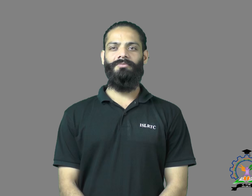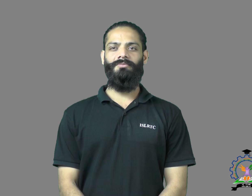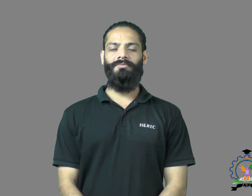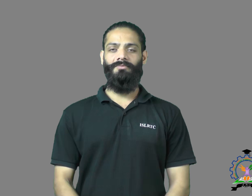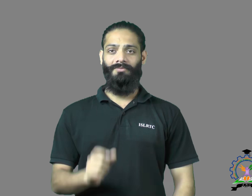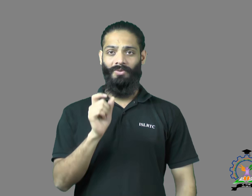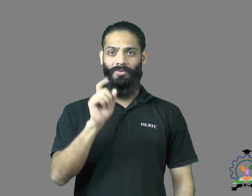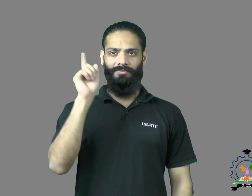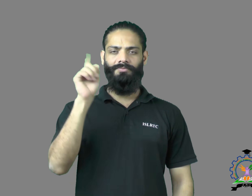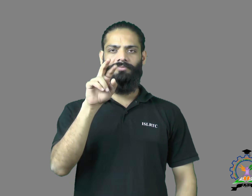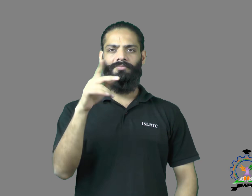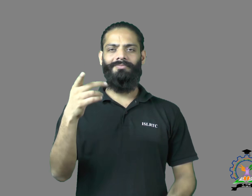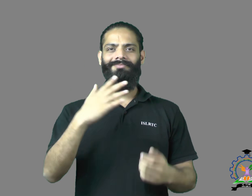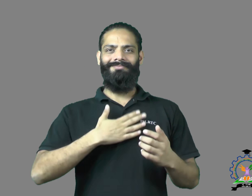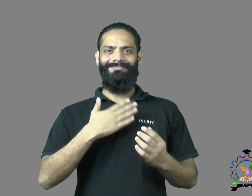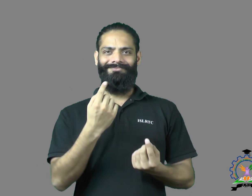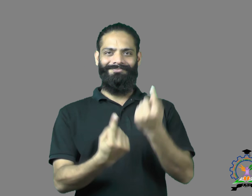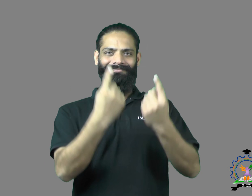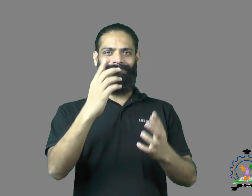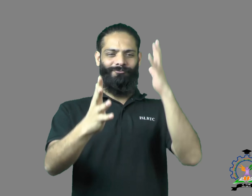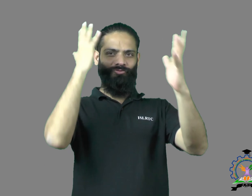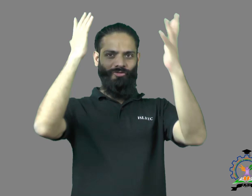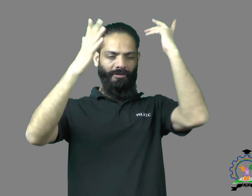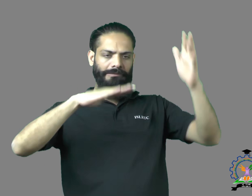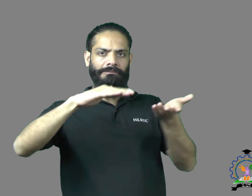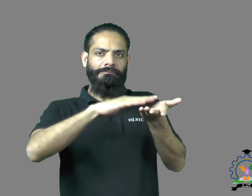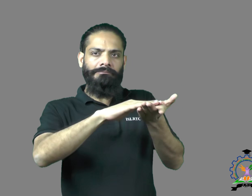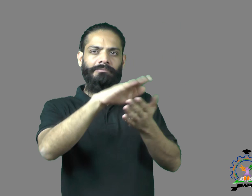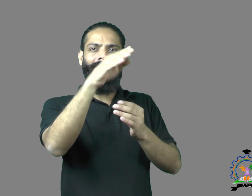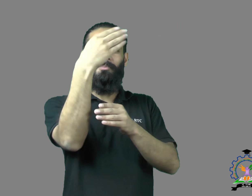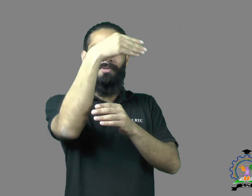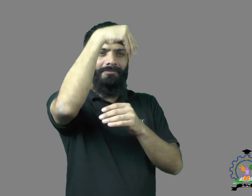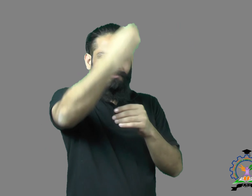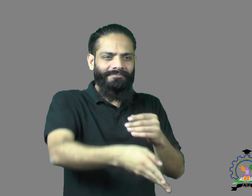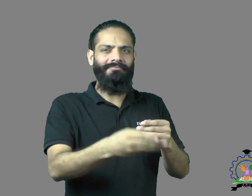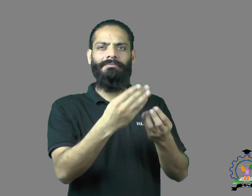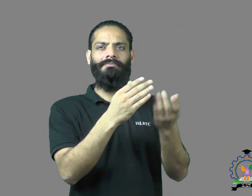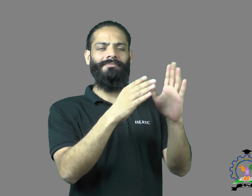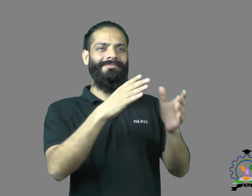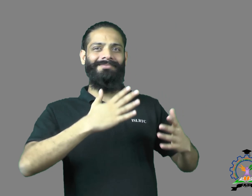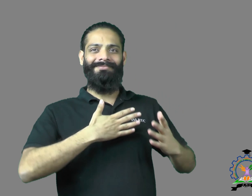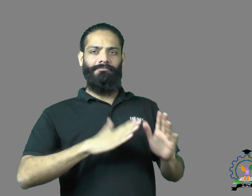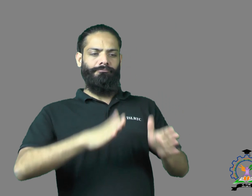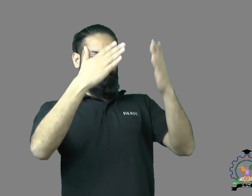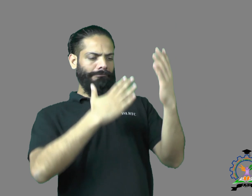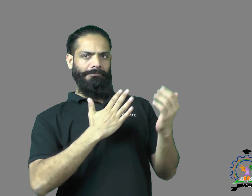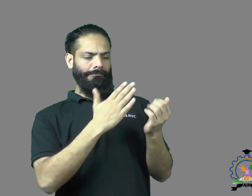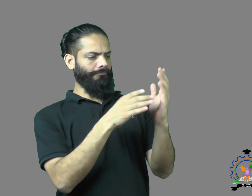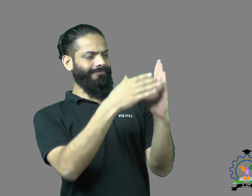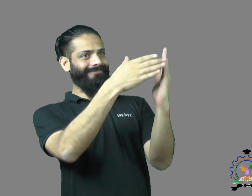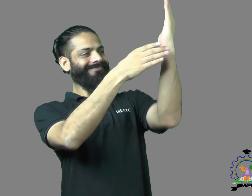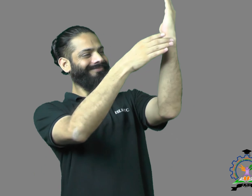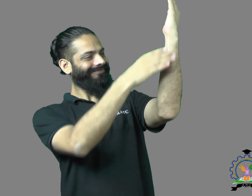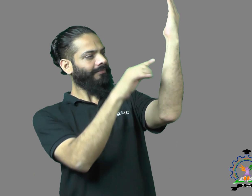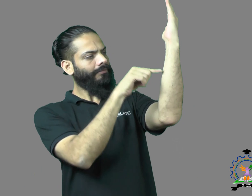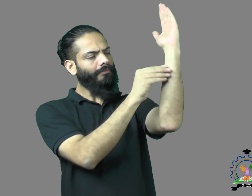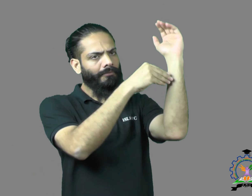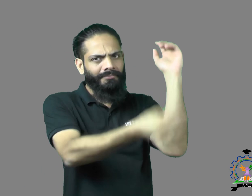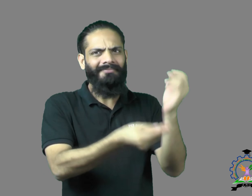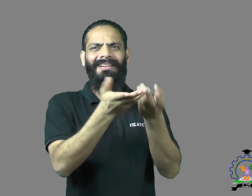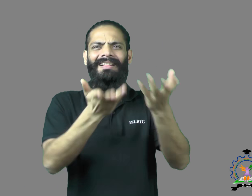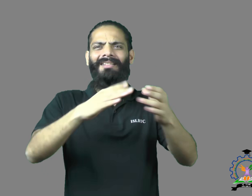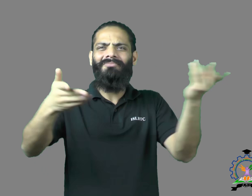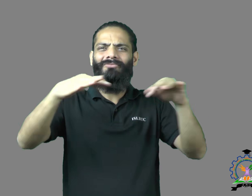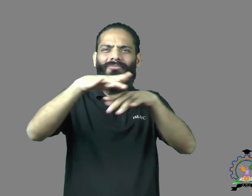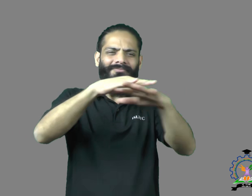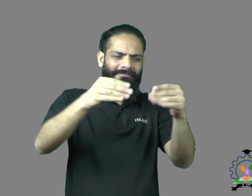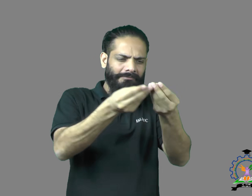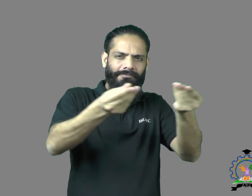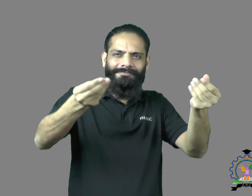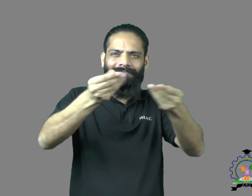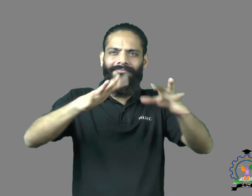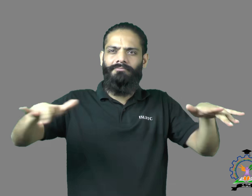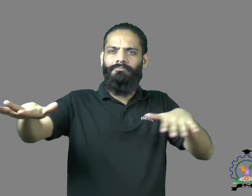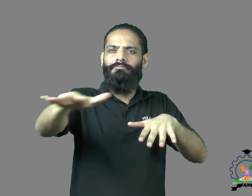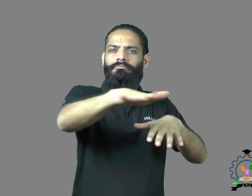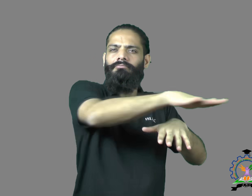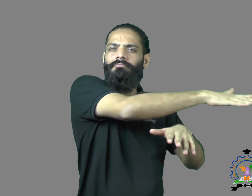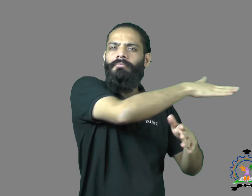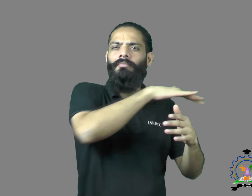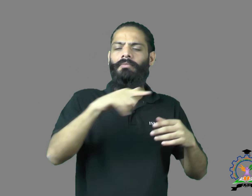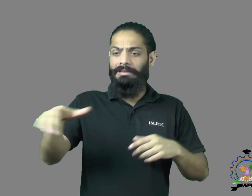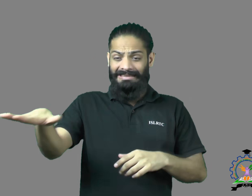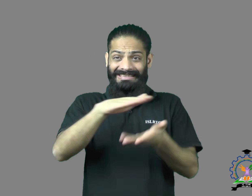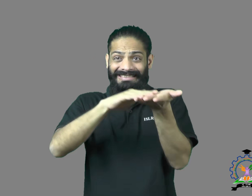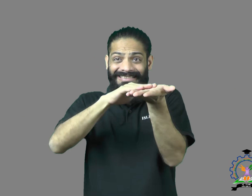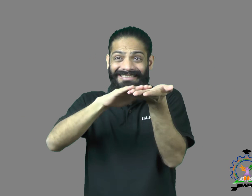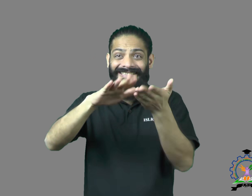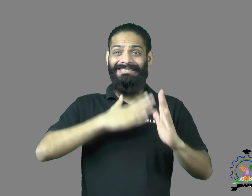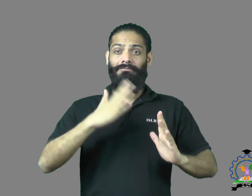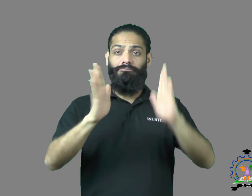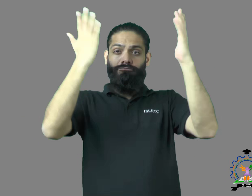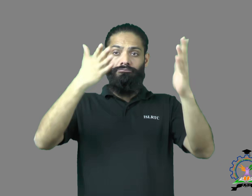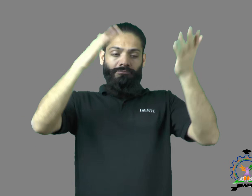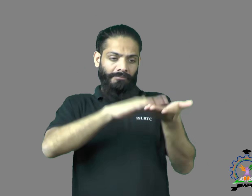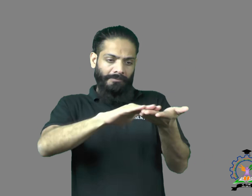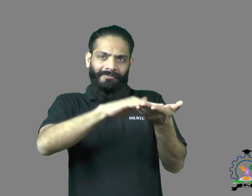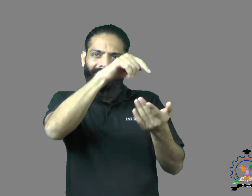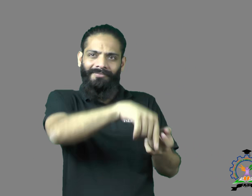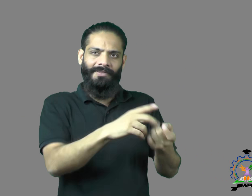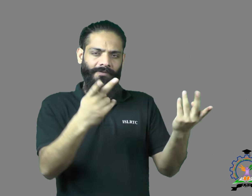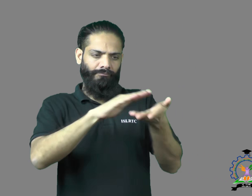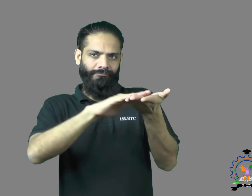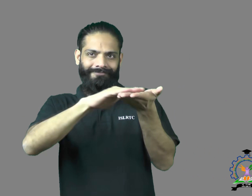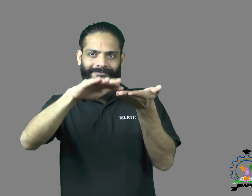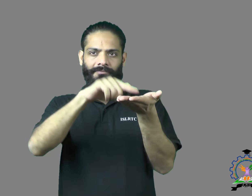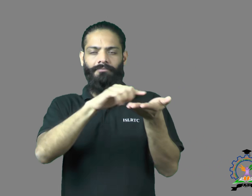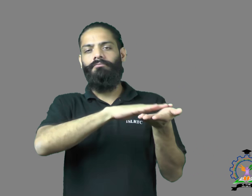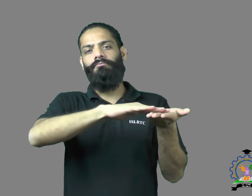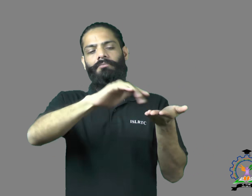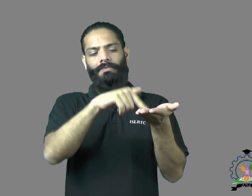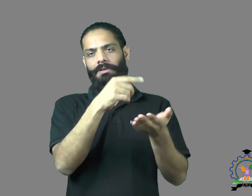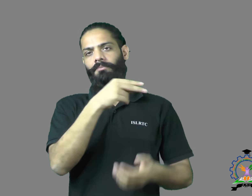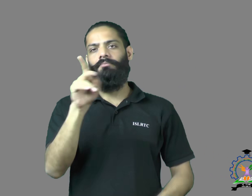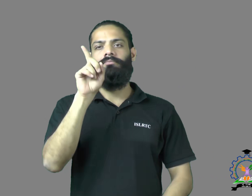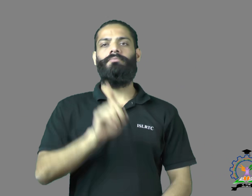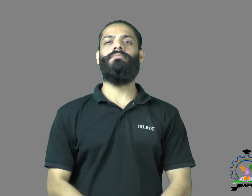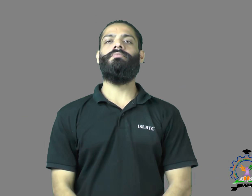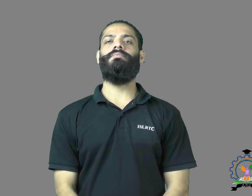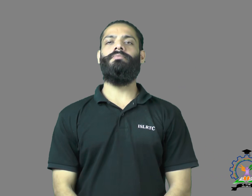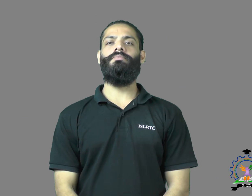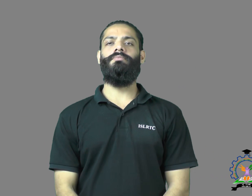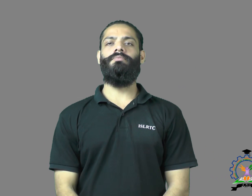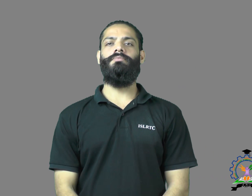Forest Floor